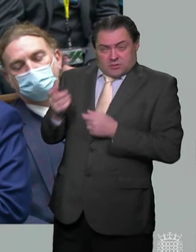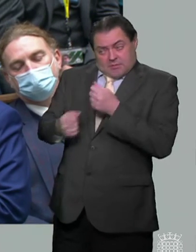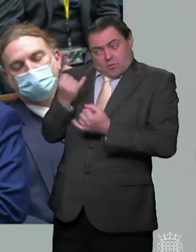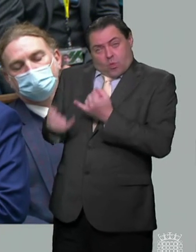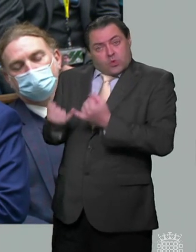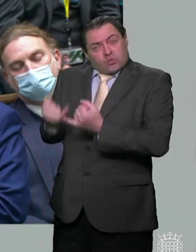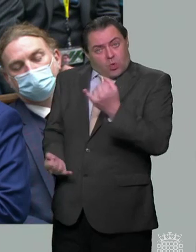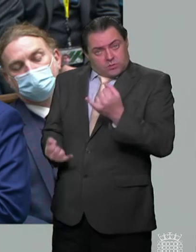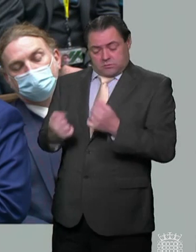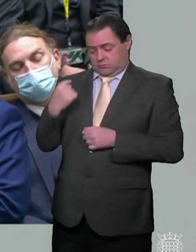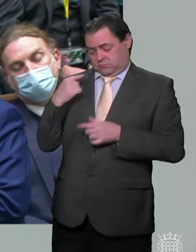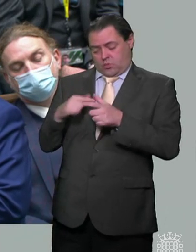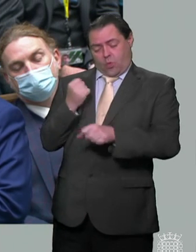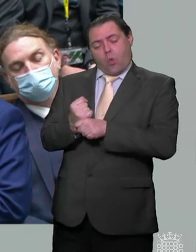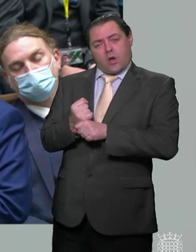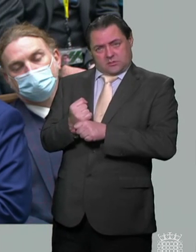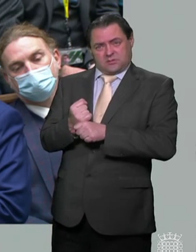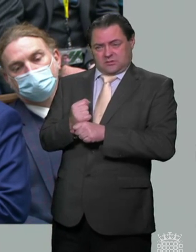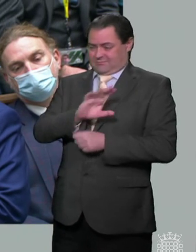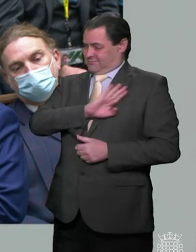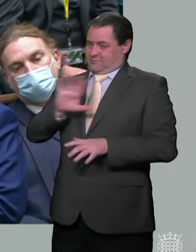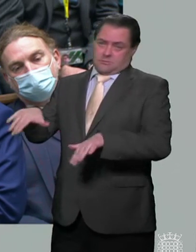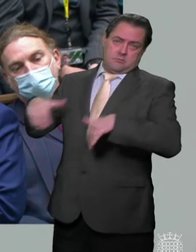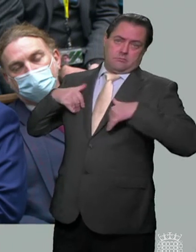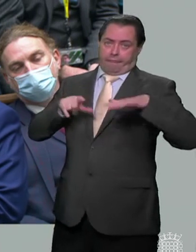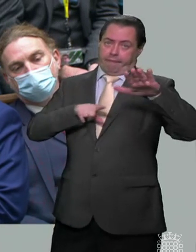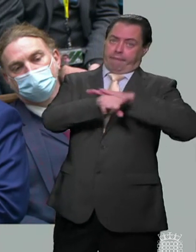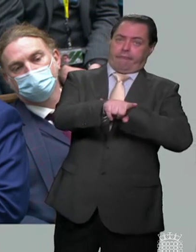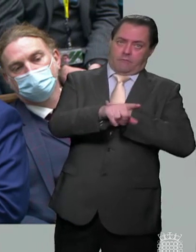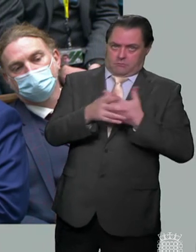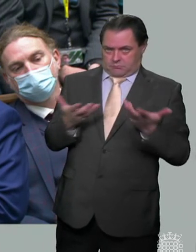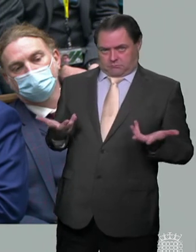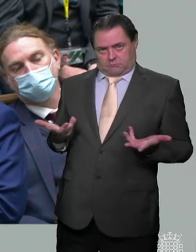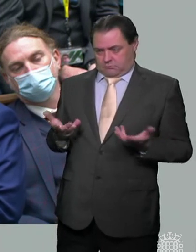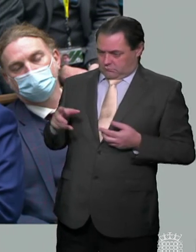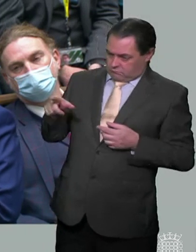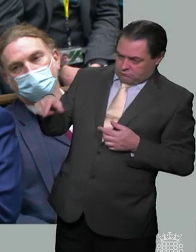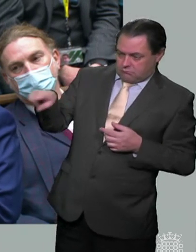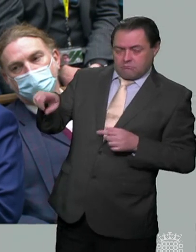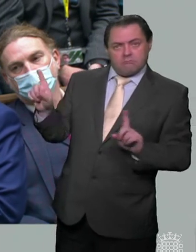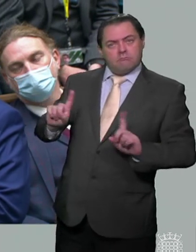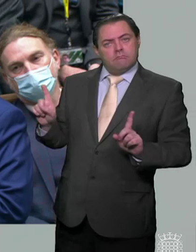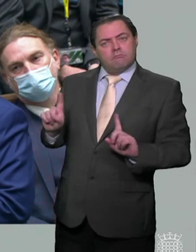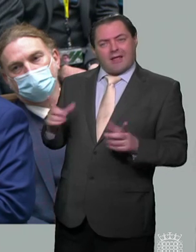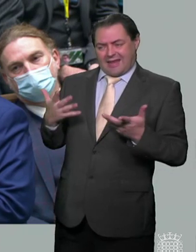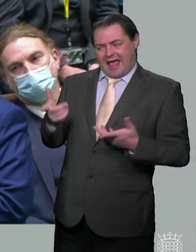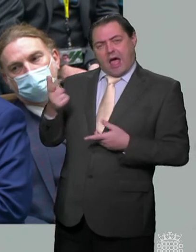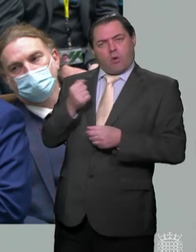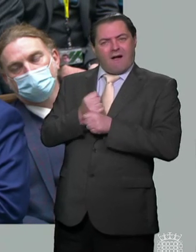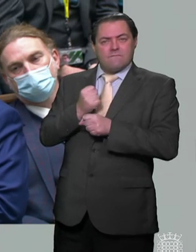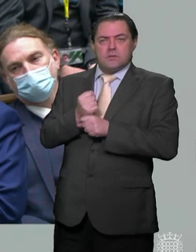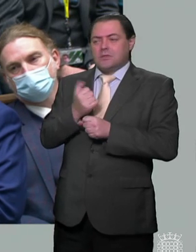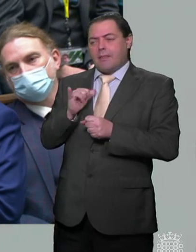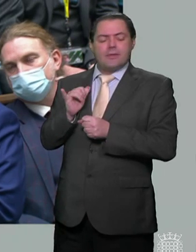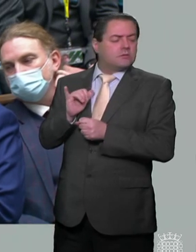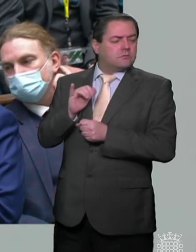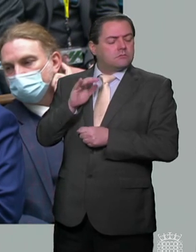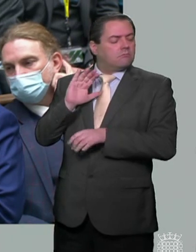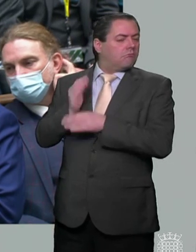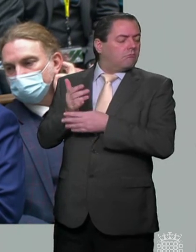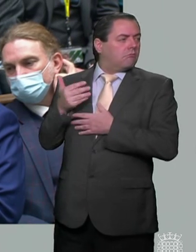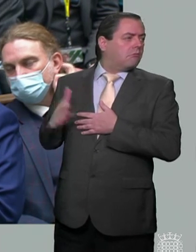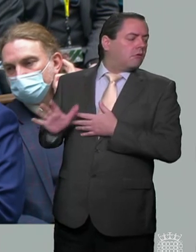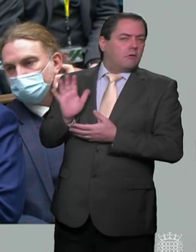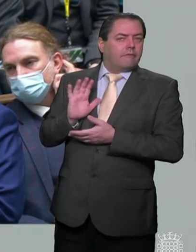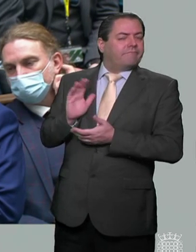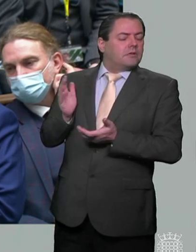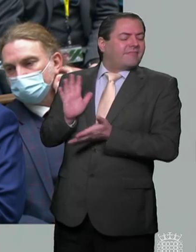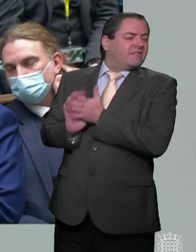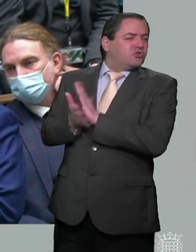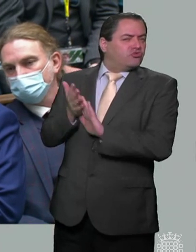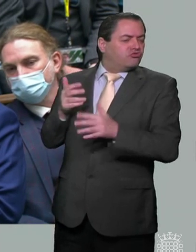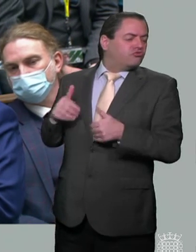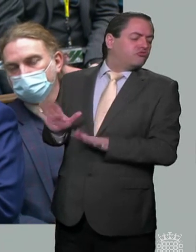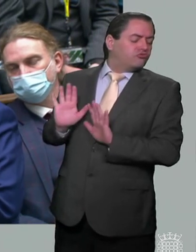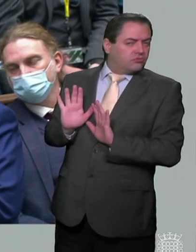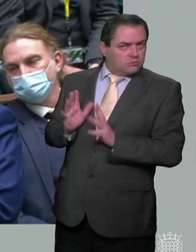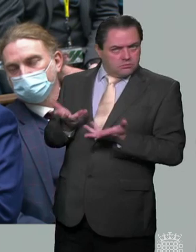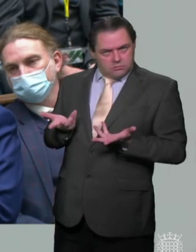In August, the allies ran away from their responsibilities in Afghanistan, and now it very much feels as if this Government are washing their hands of the legacy that they left behind.